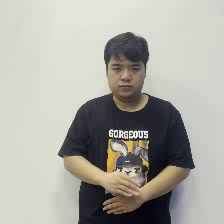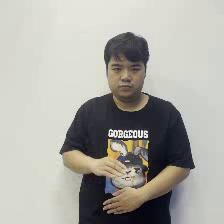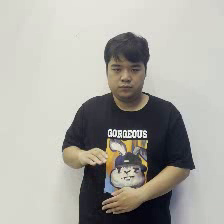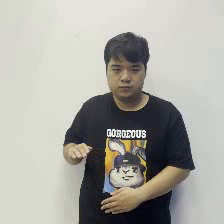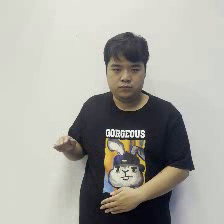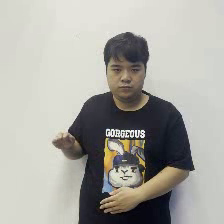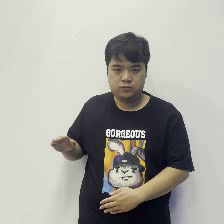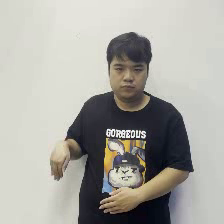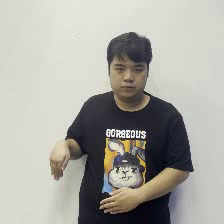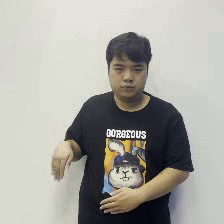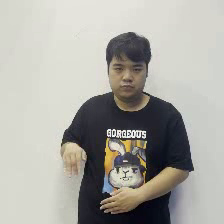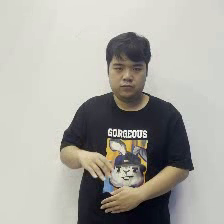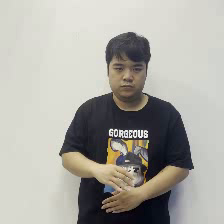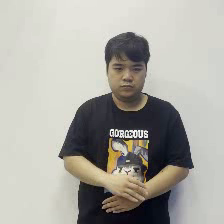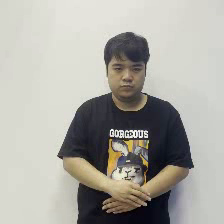Phía sau